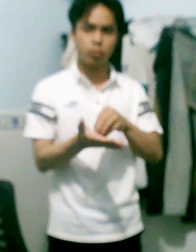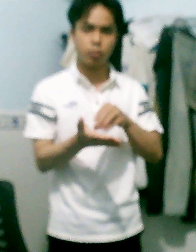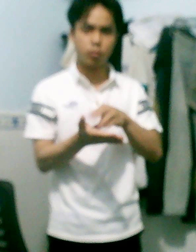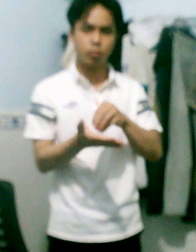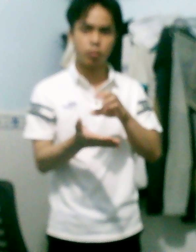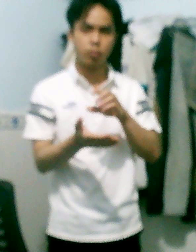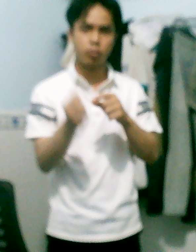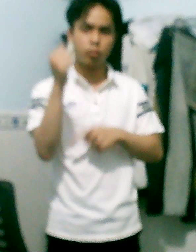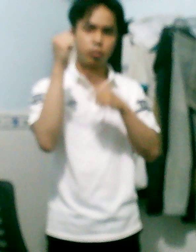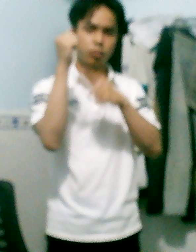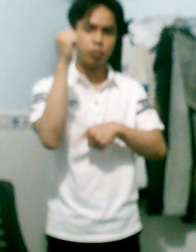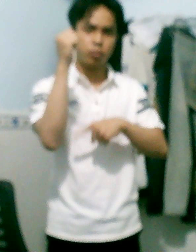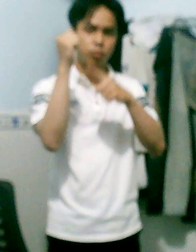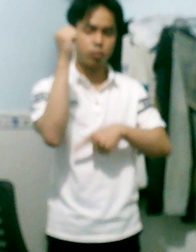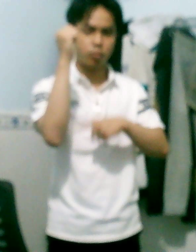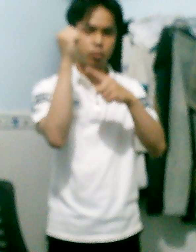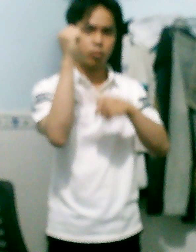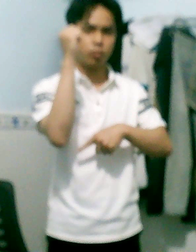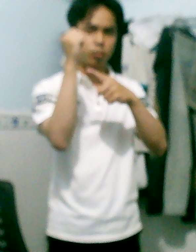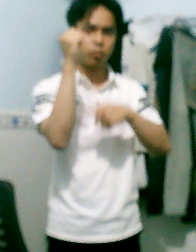tieng viet